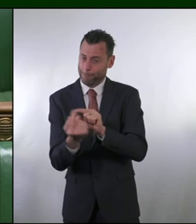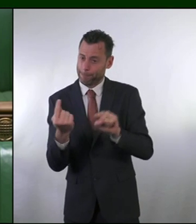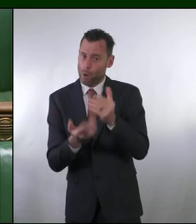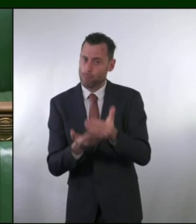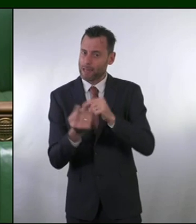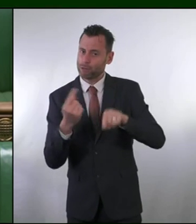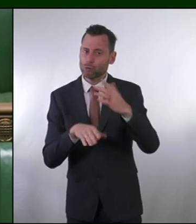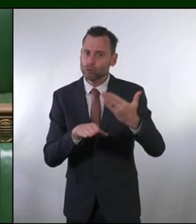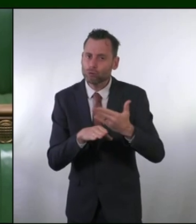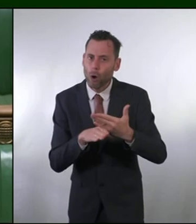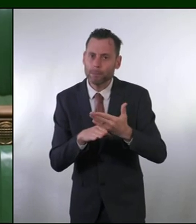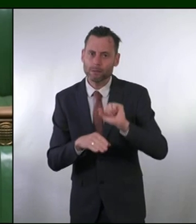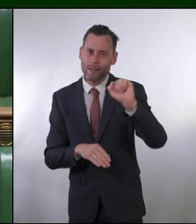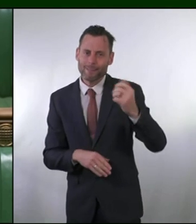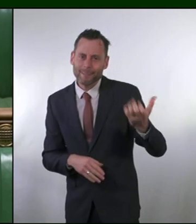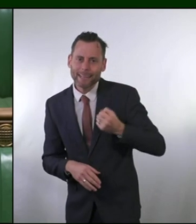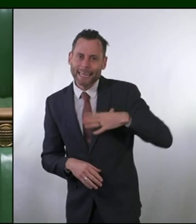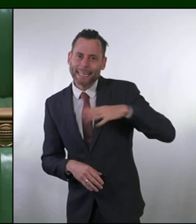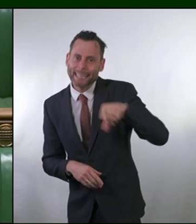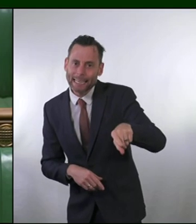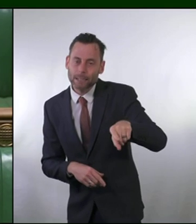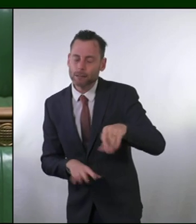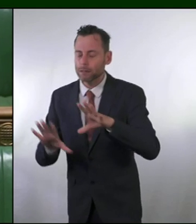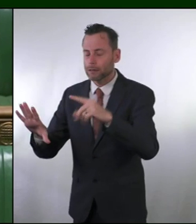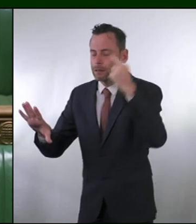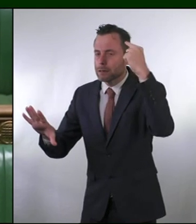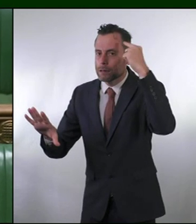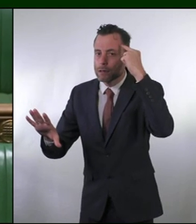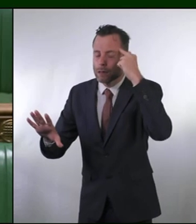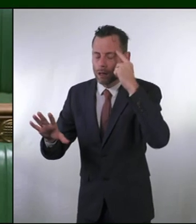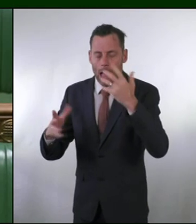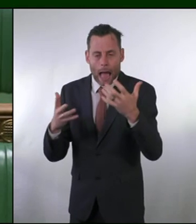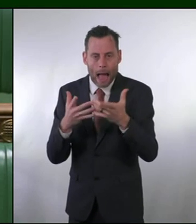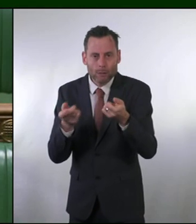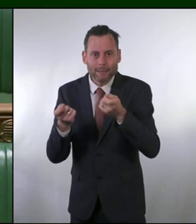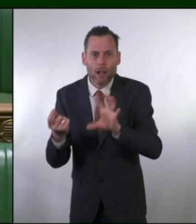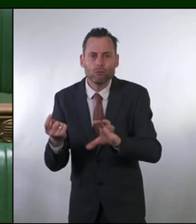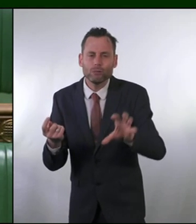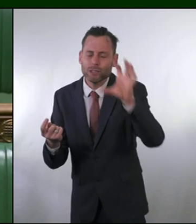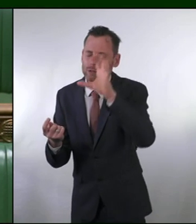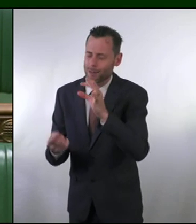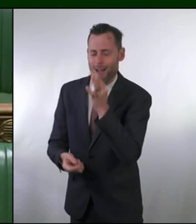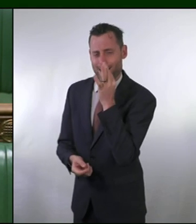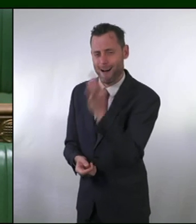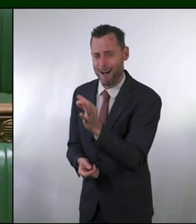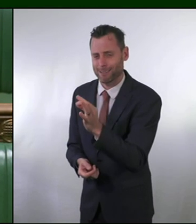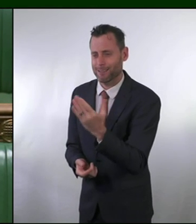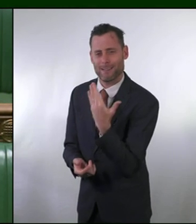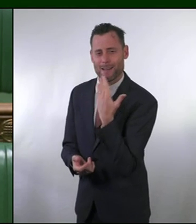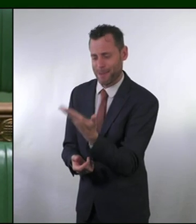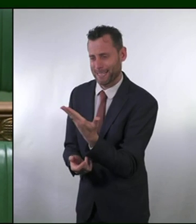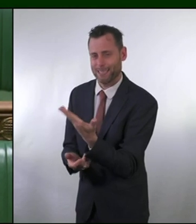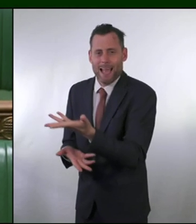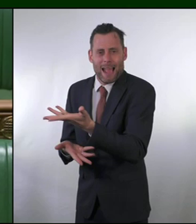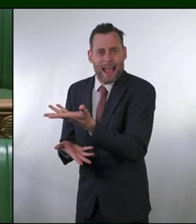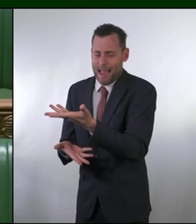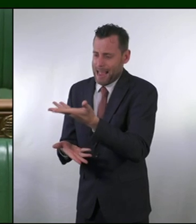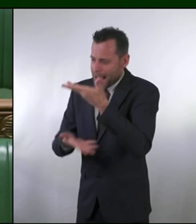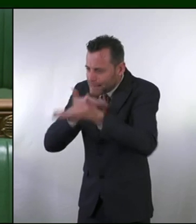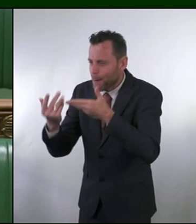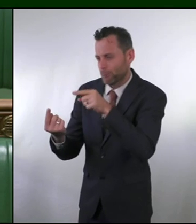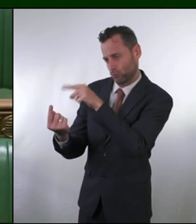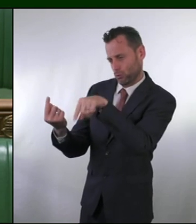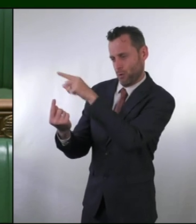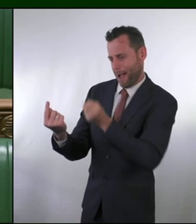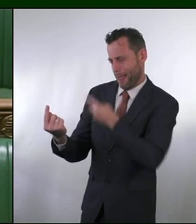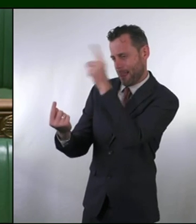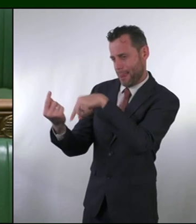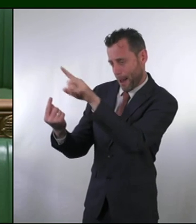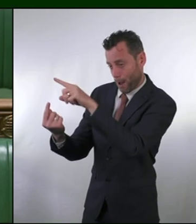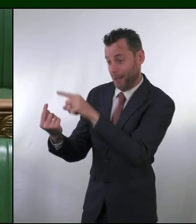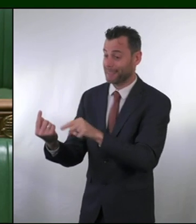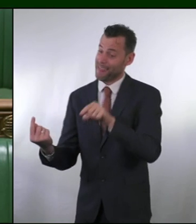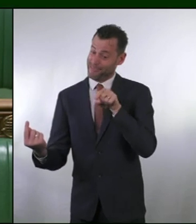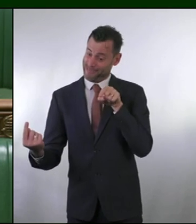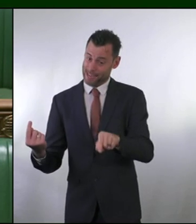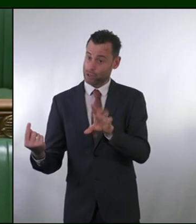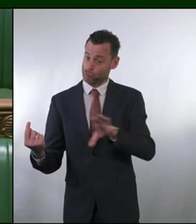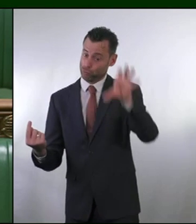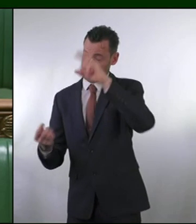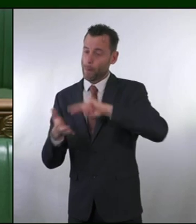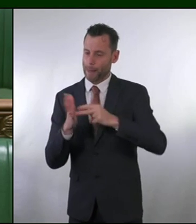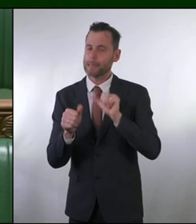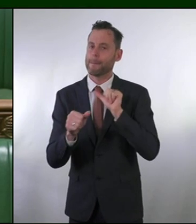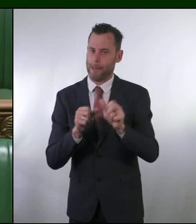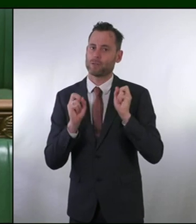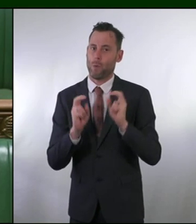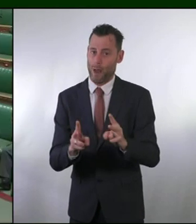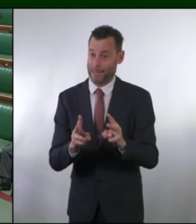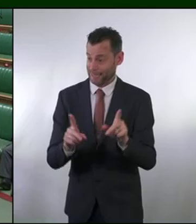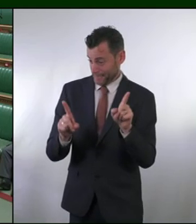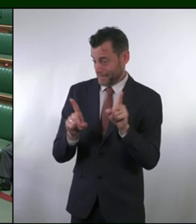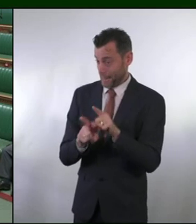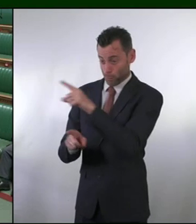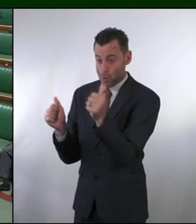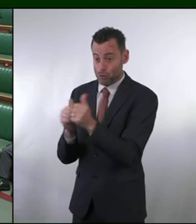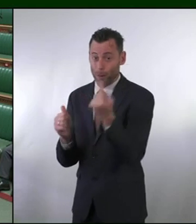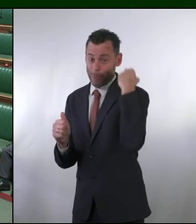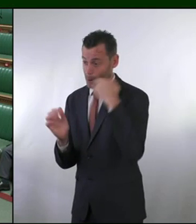Let us take the commonsensical regional approach, and will he kindly spell out to all his colleagues across the whole of the country that that is the best way forward, as indeed he did on Monday?